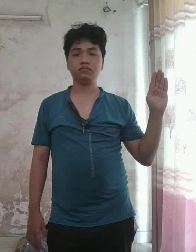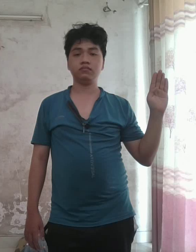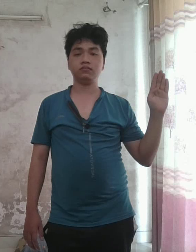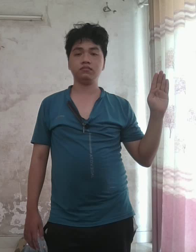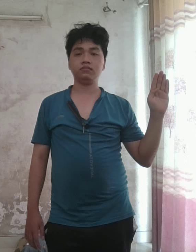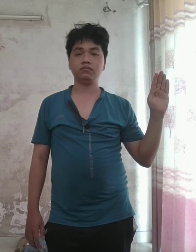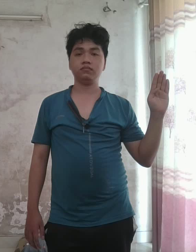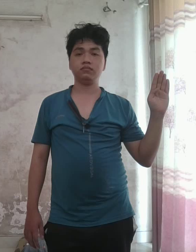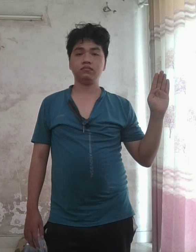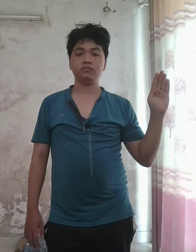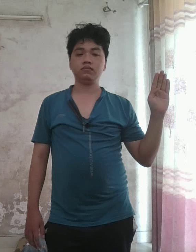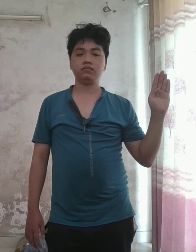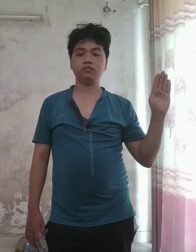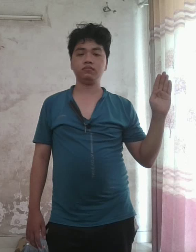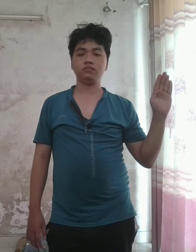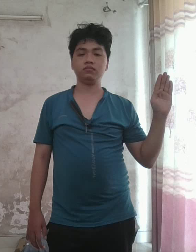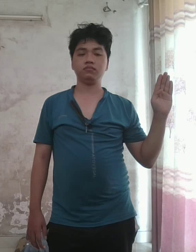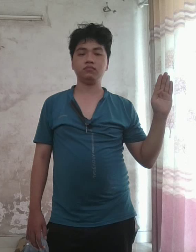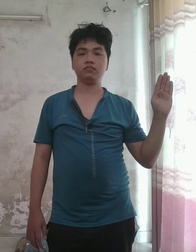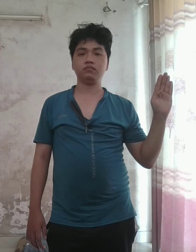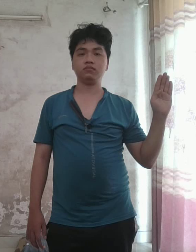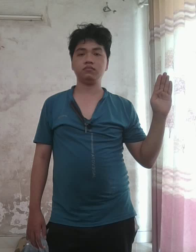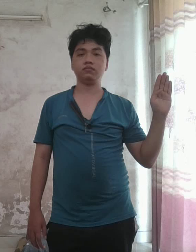b